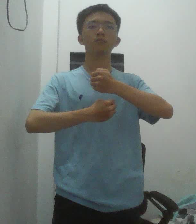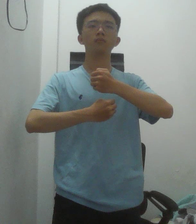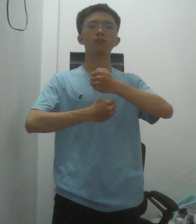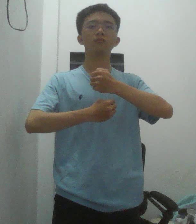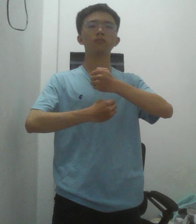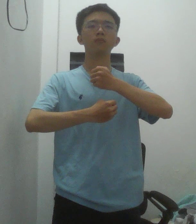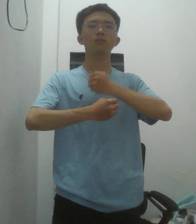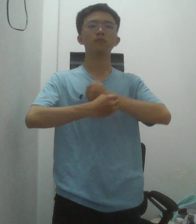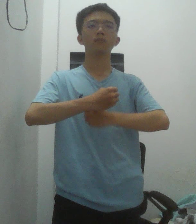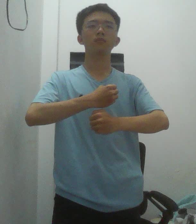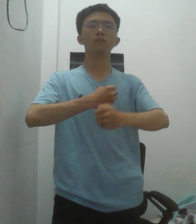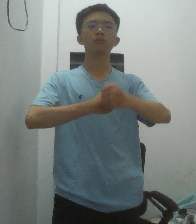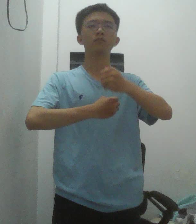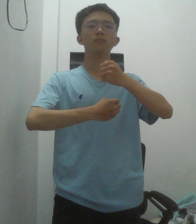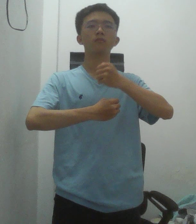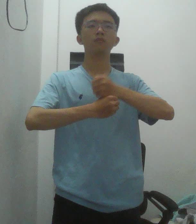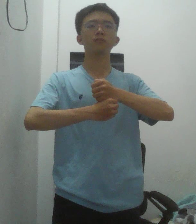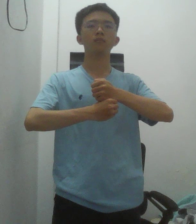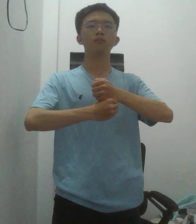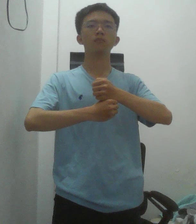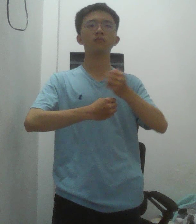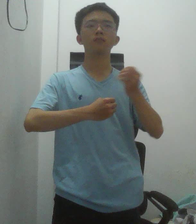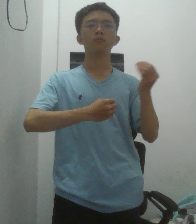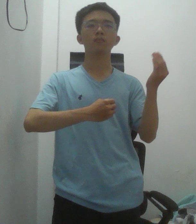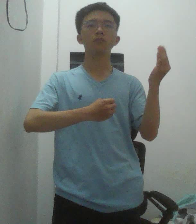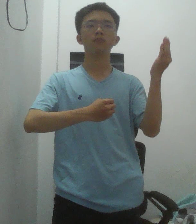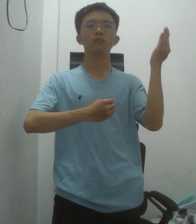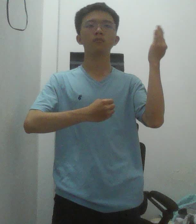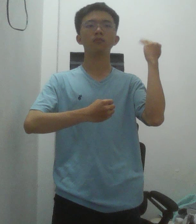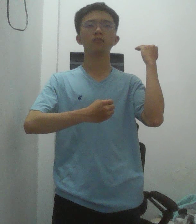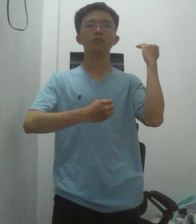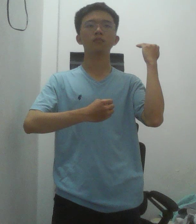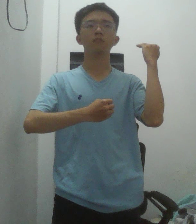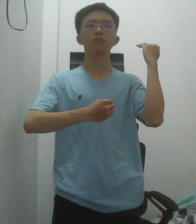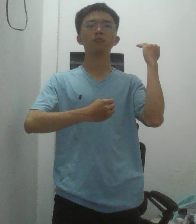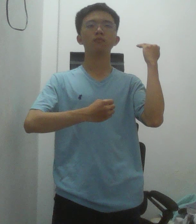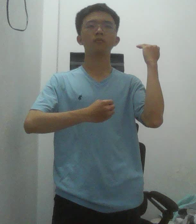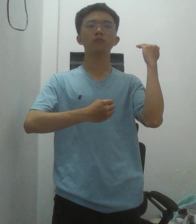nam truoc